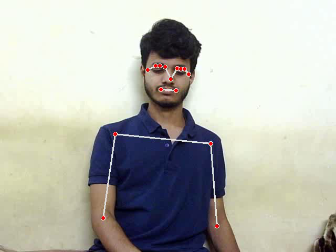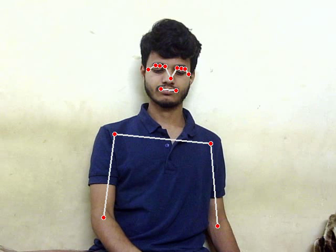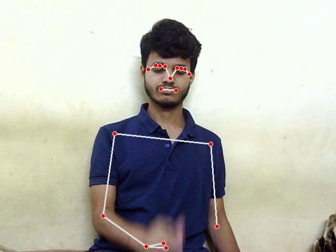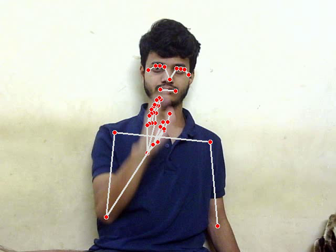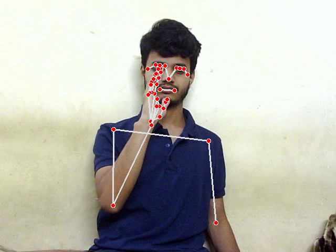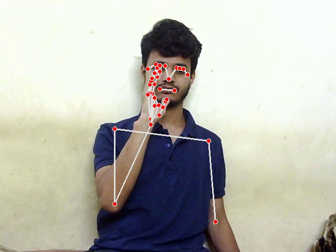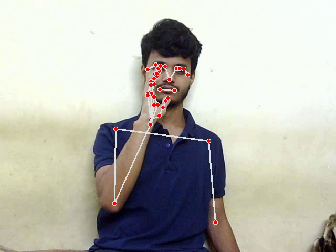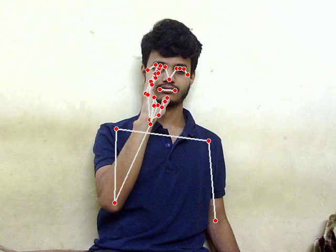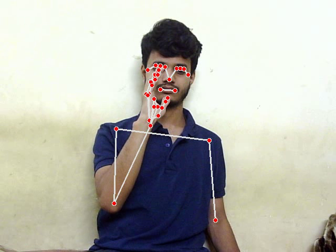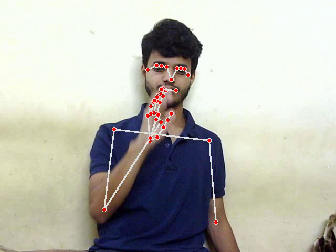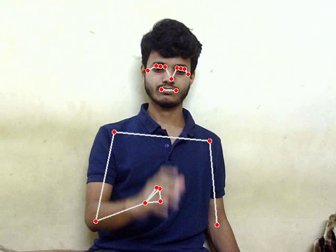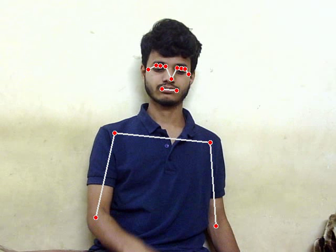mother